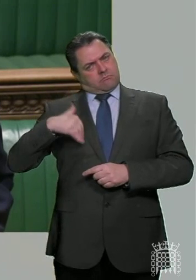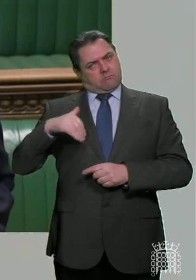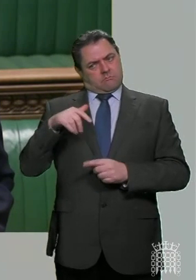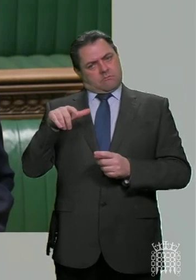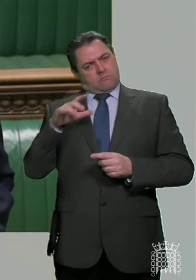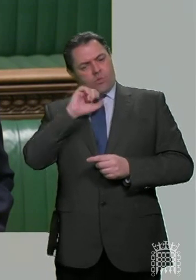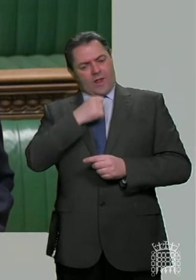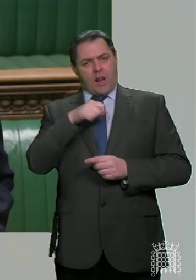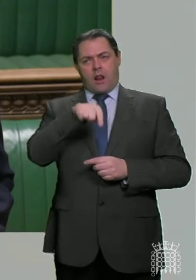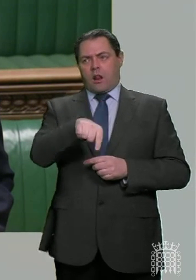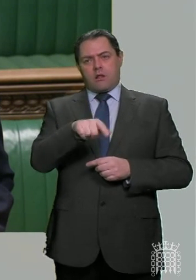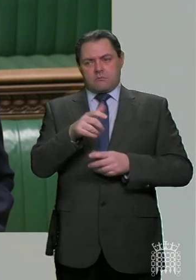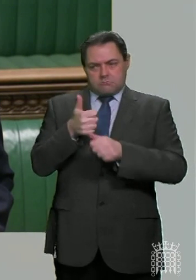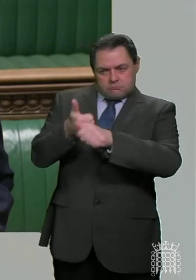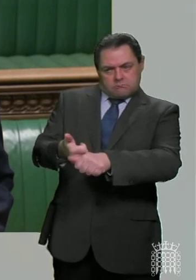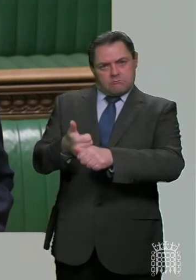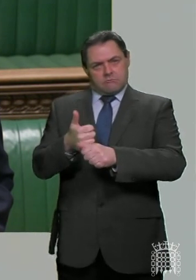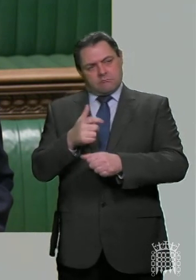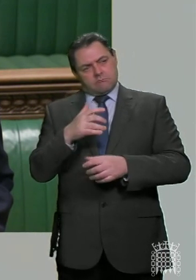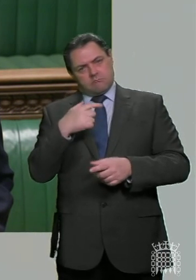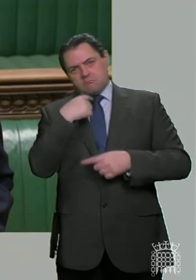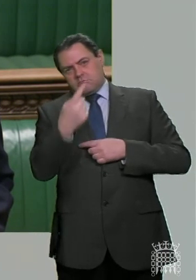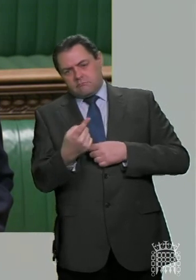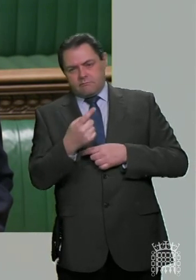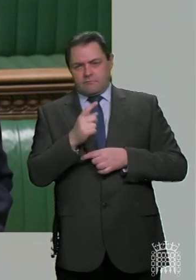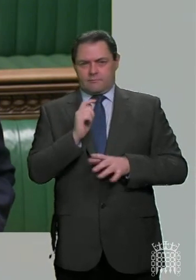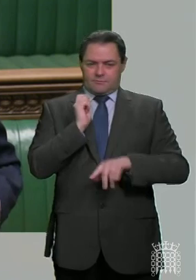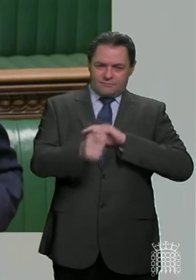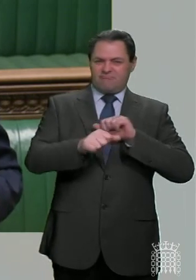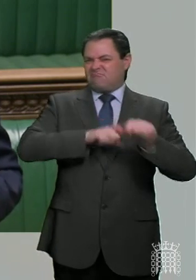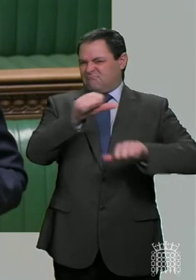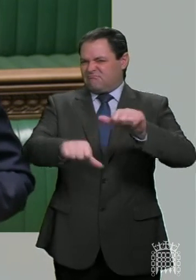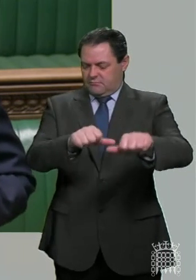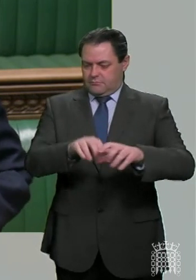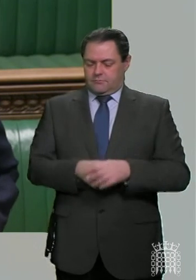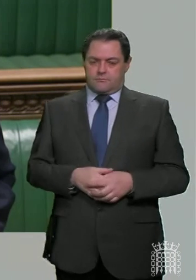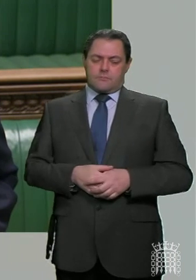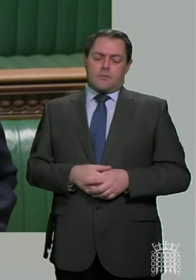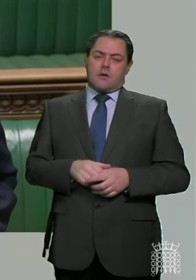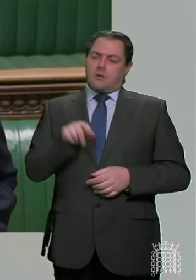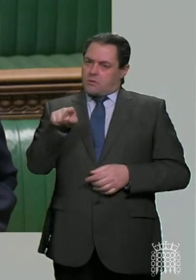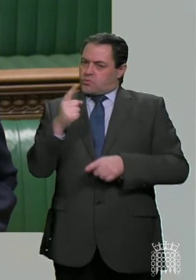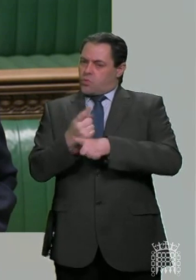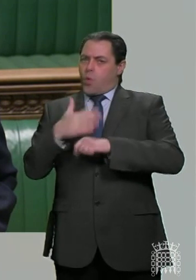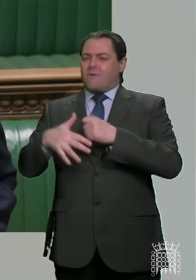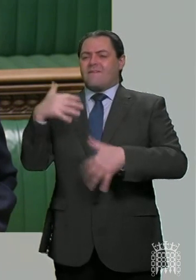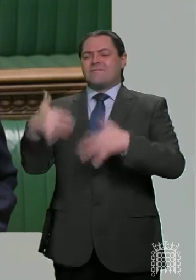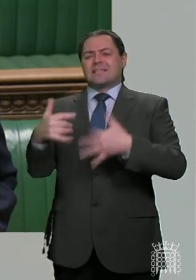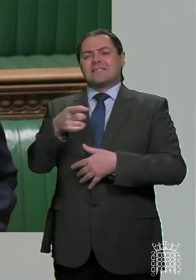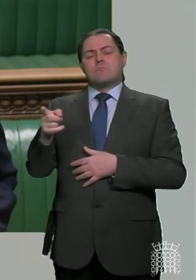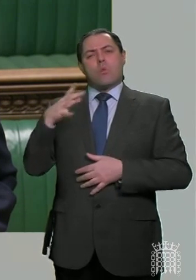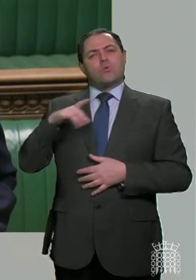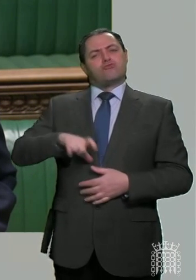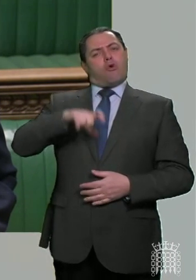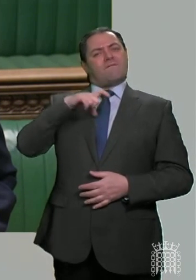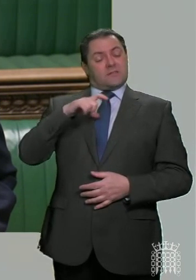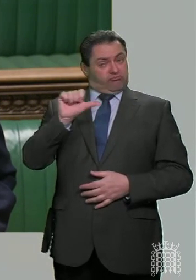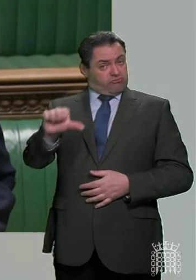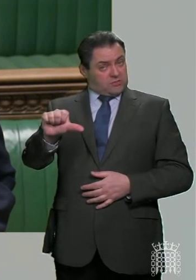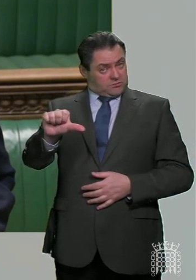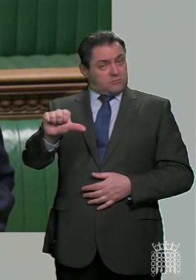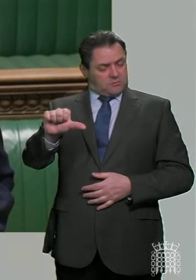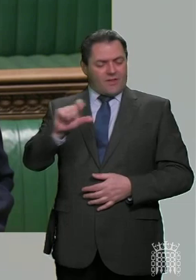The point the right honourable and learned Gentleman makes about victims and their need to feel confident in coming forward is absolutely right.